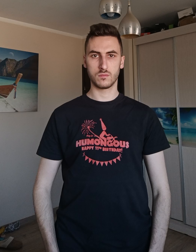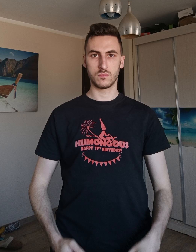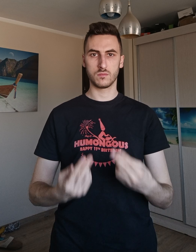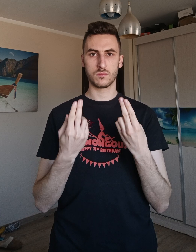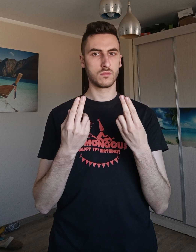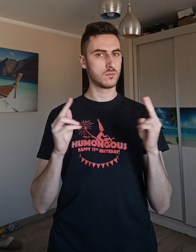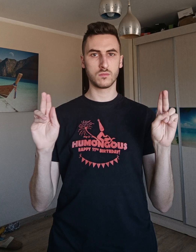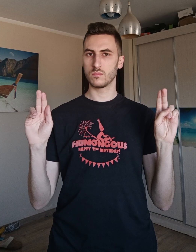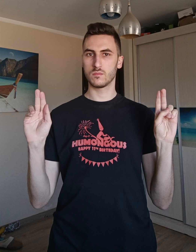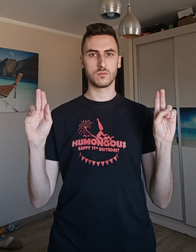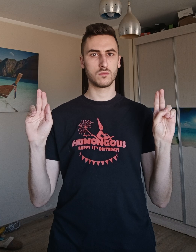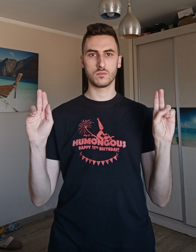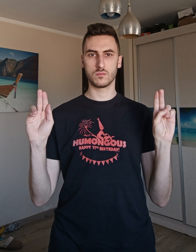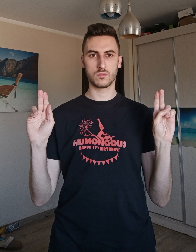לא חשוב